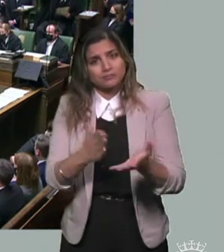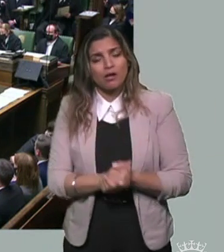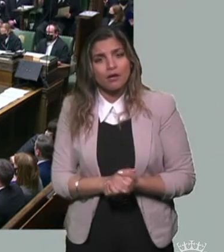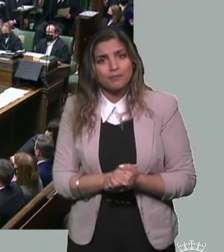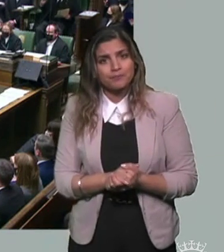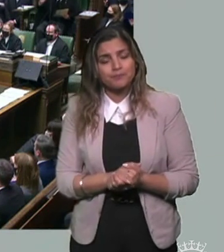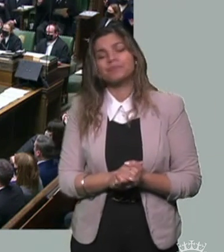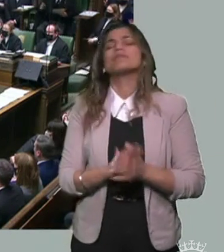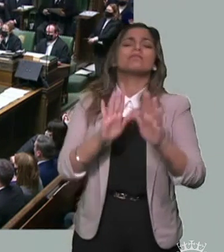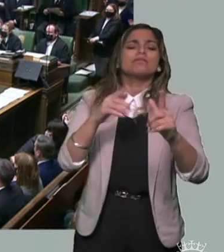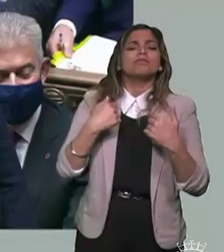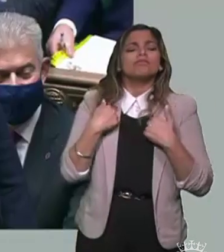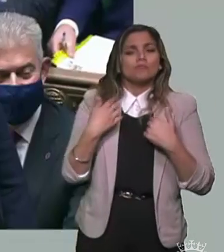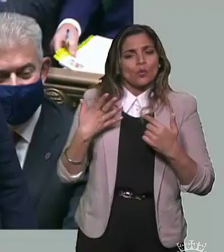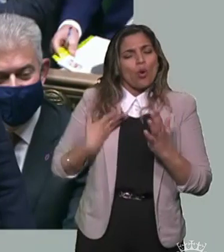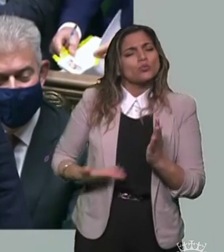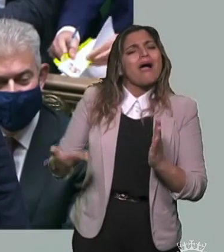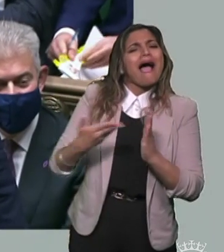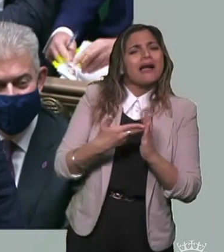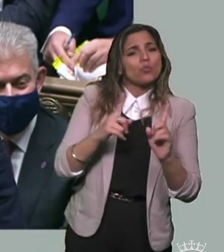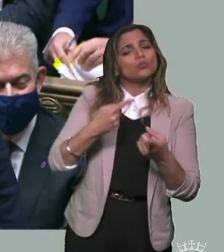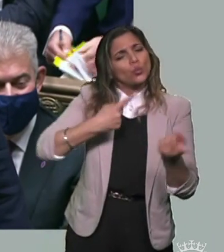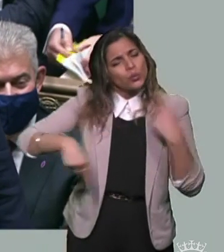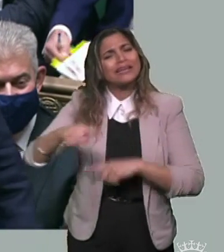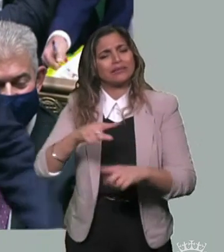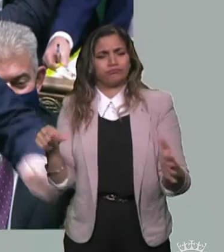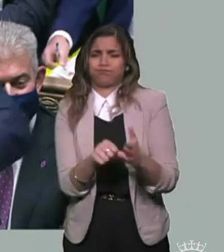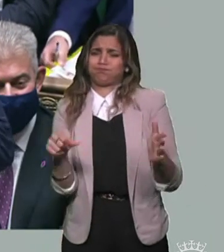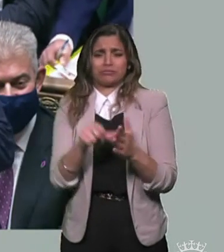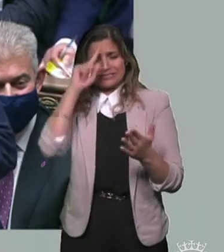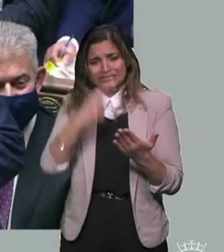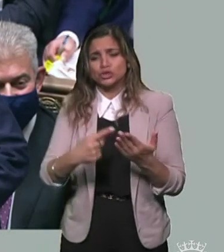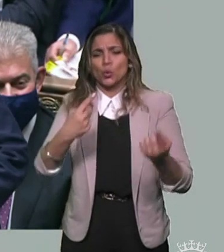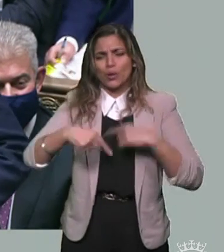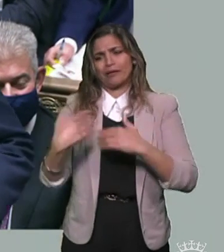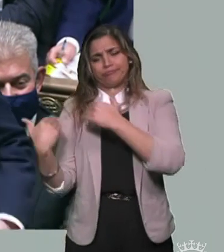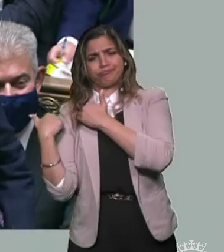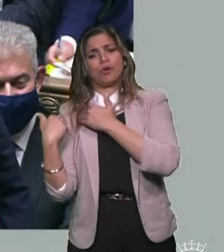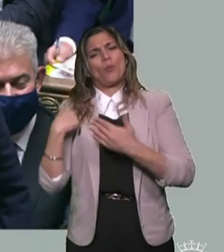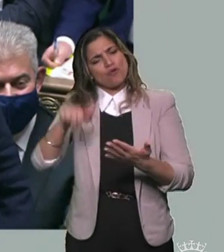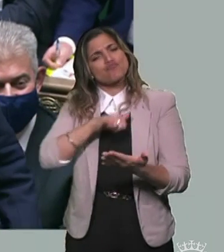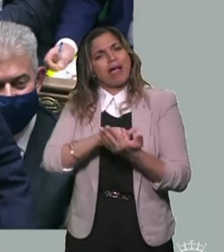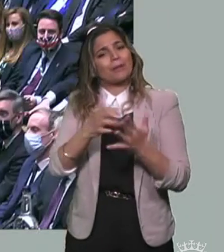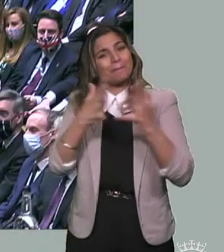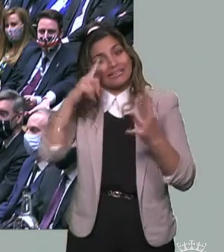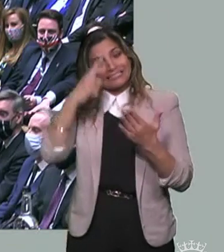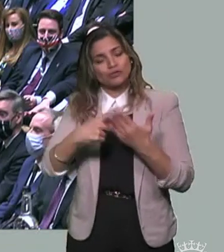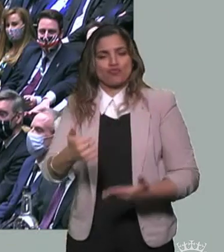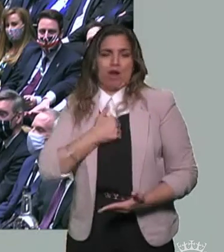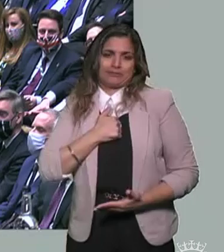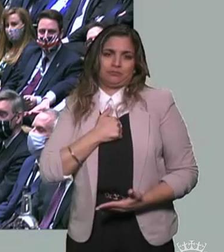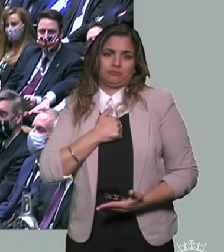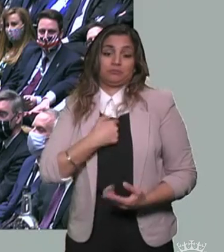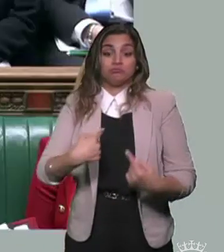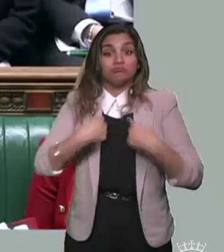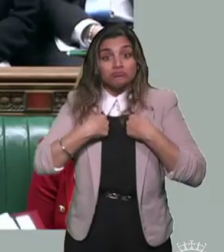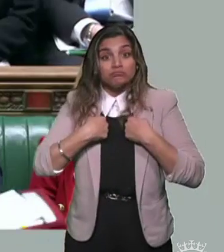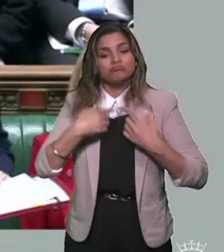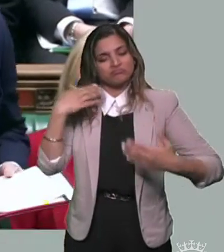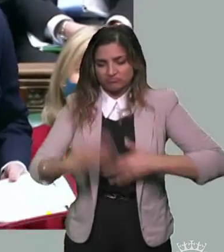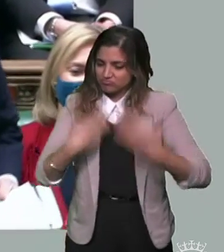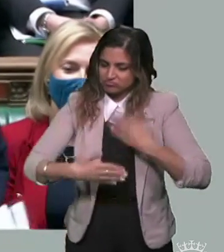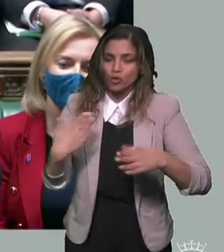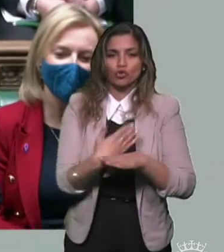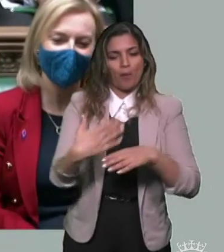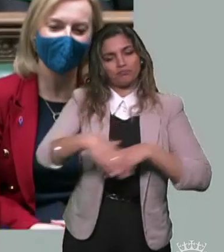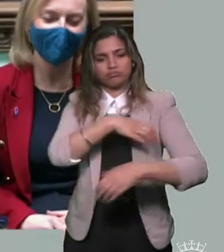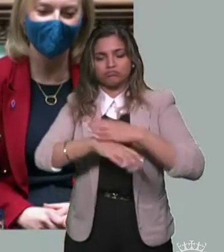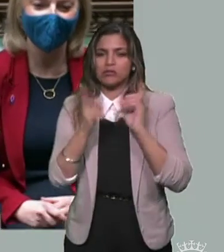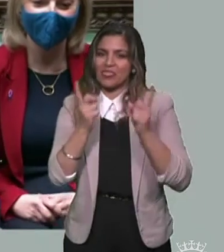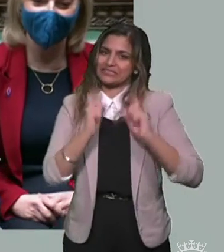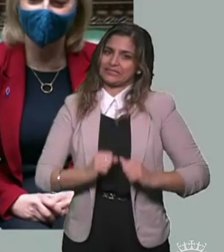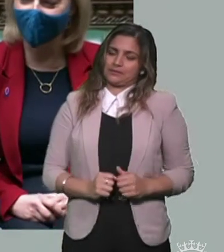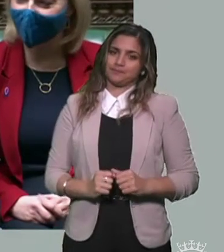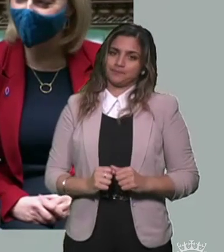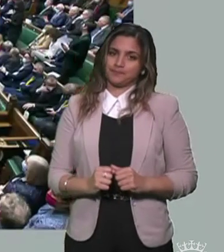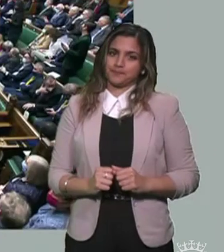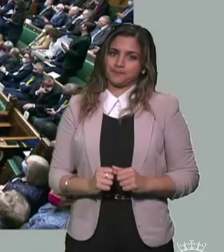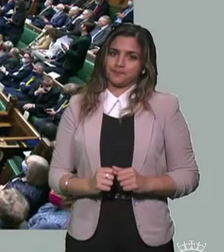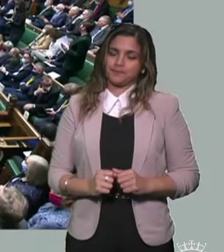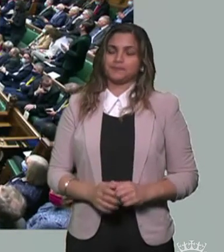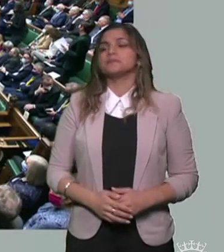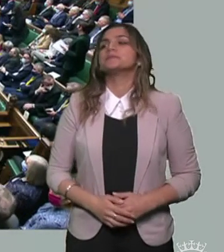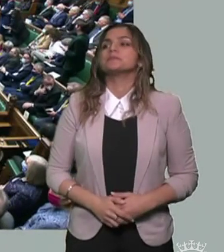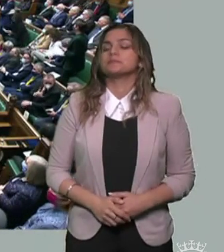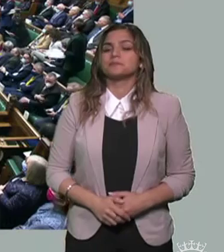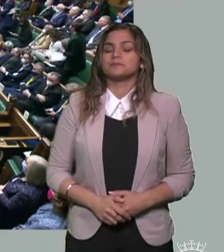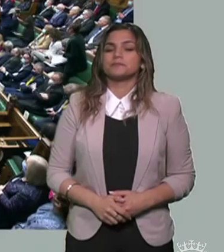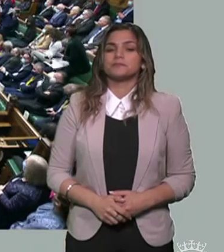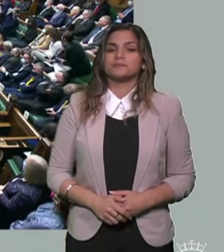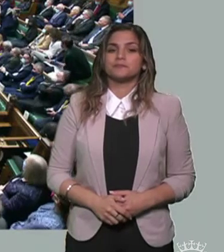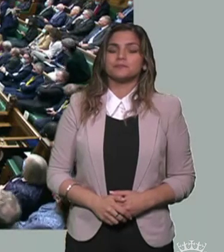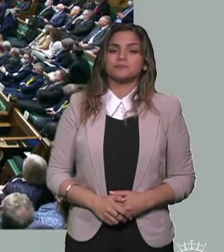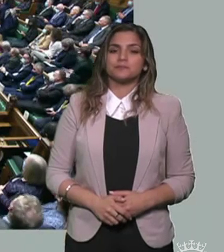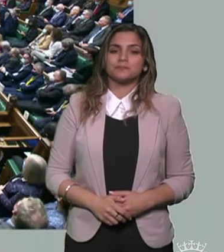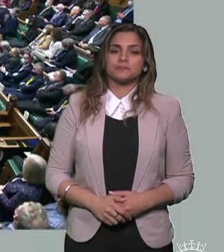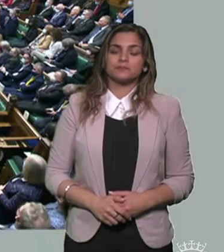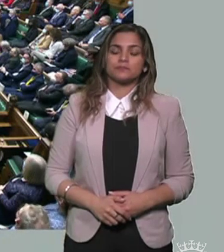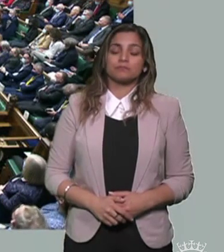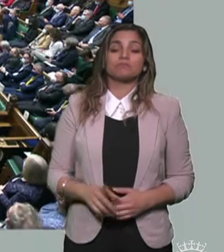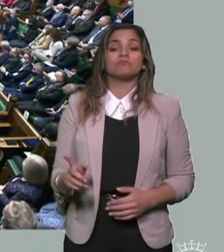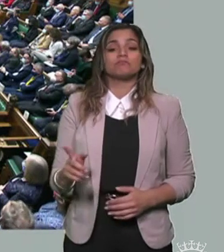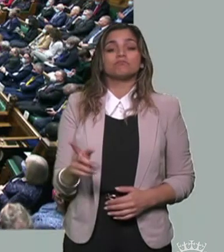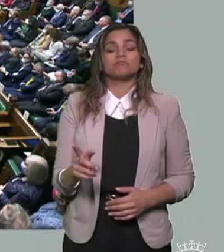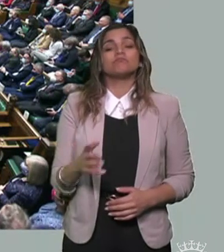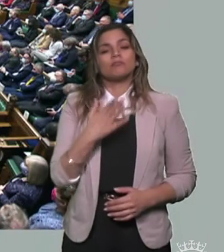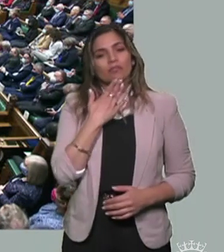Mr Speaker, I only wanted to add the point that we have taken the tough decisions, we have got the big calls right and we are, and in particular I am, getting on with the job.